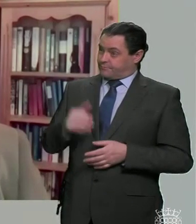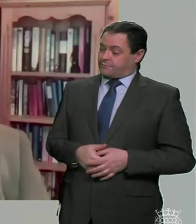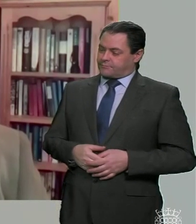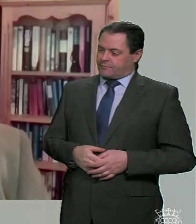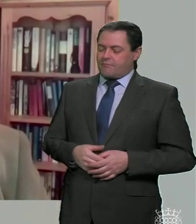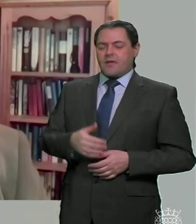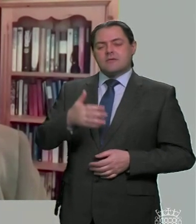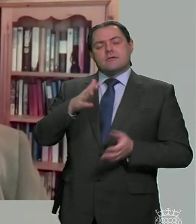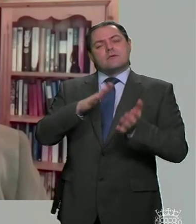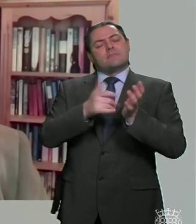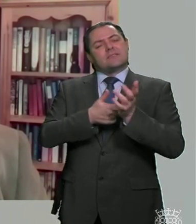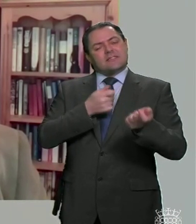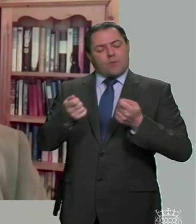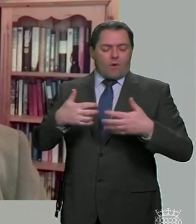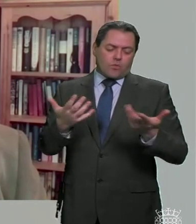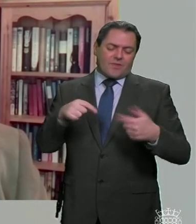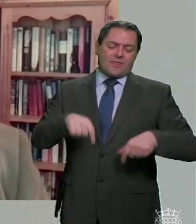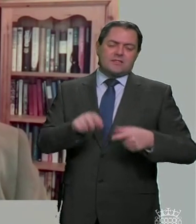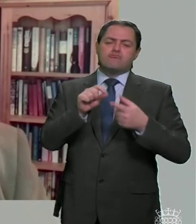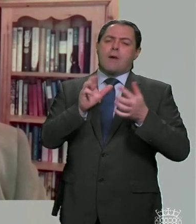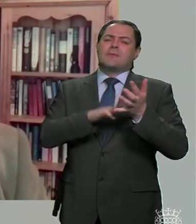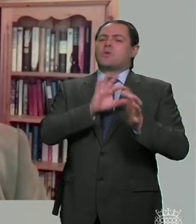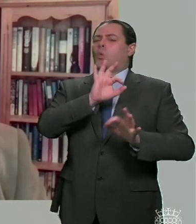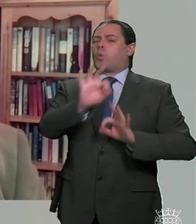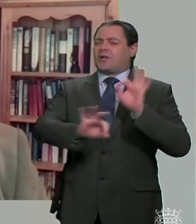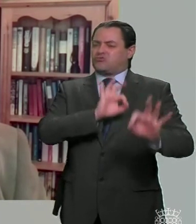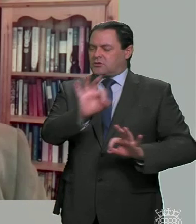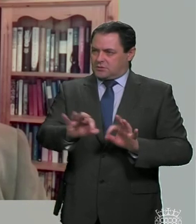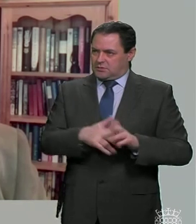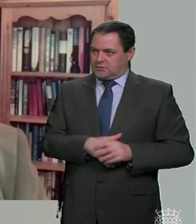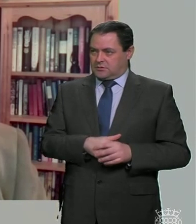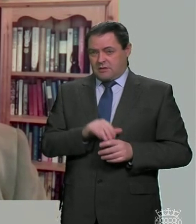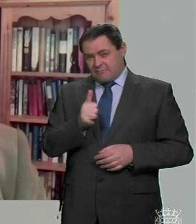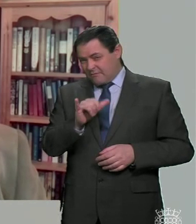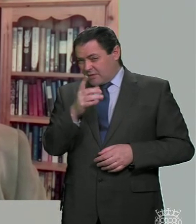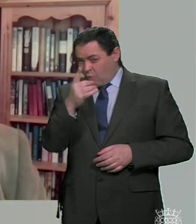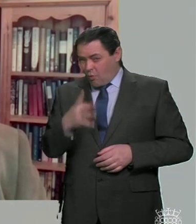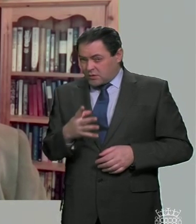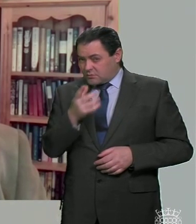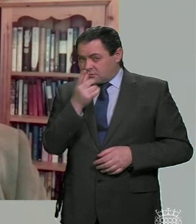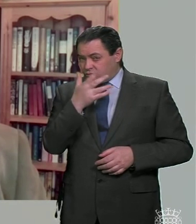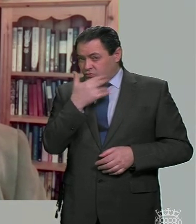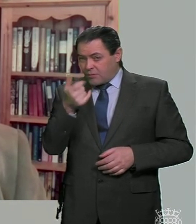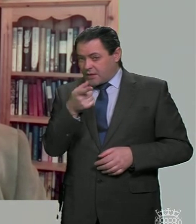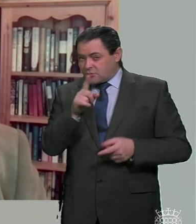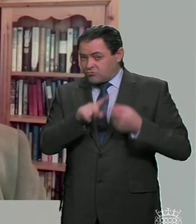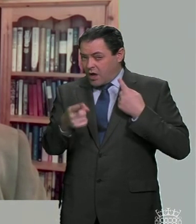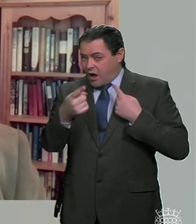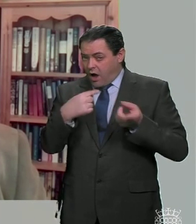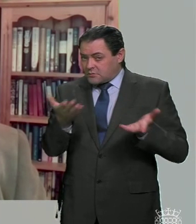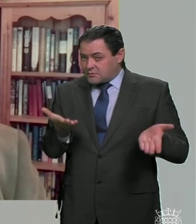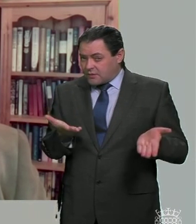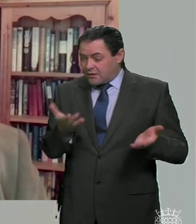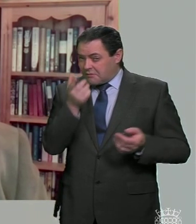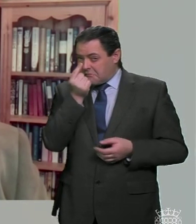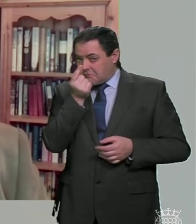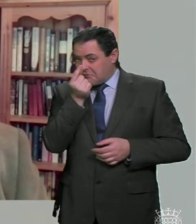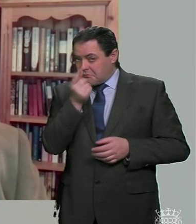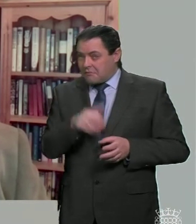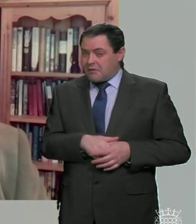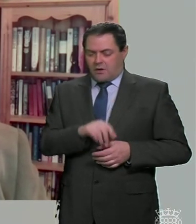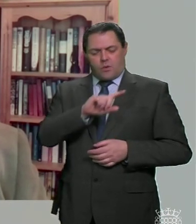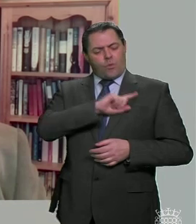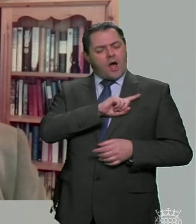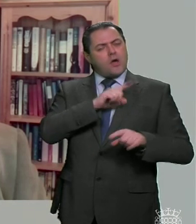Of course, this is Prime Minister’s questions, and maybe the Prime Minister might, just once, try to answer the question that is put to him.